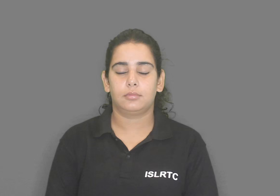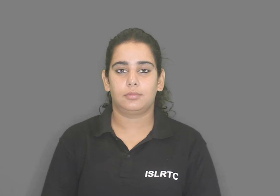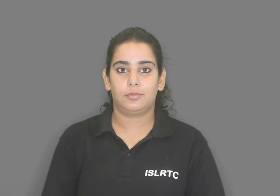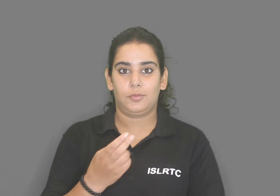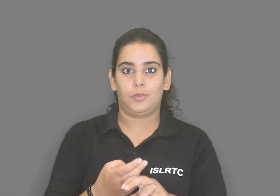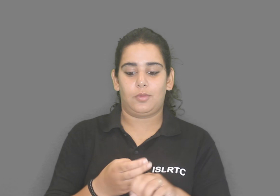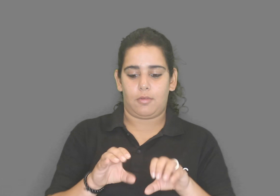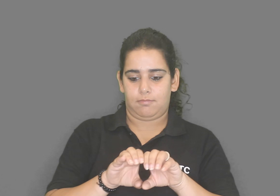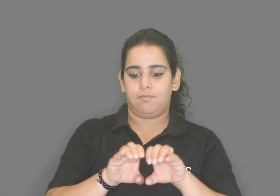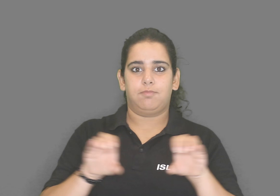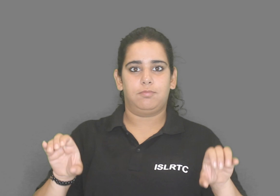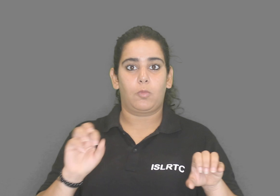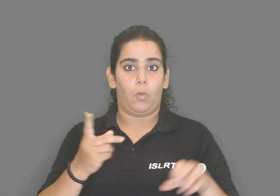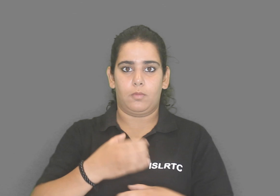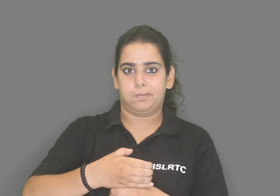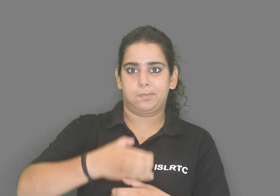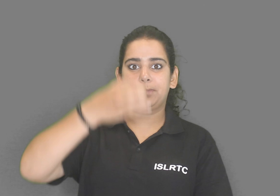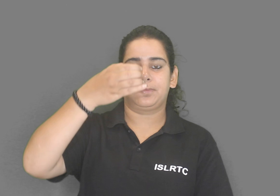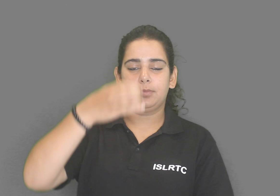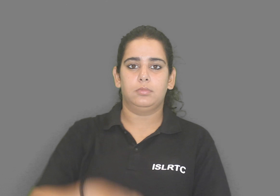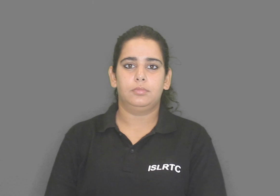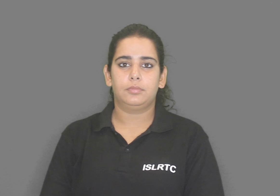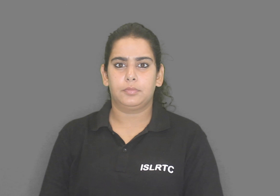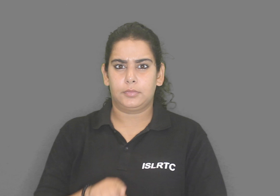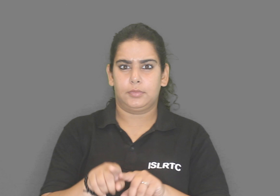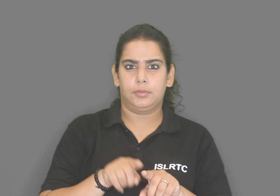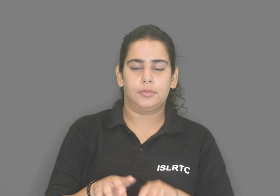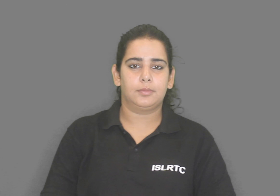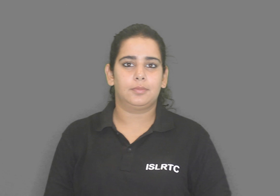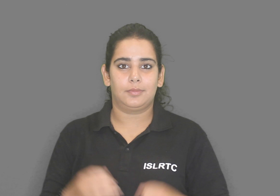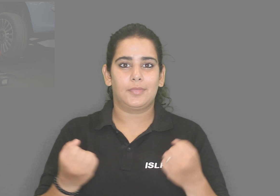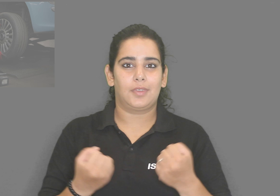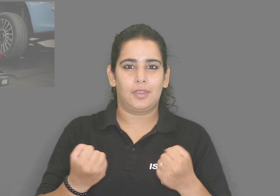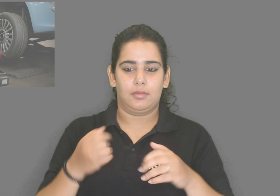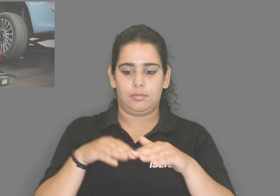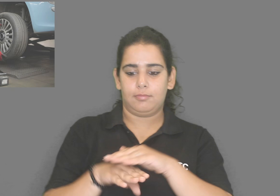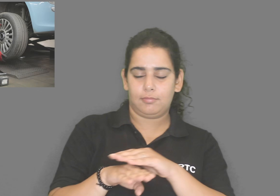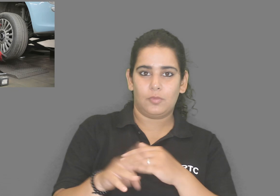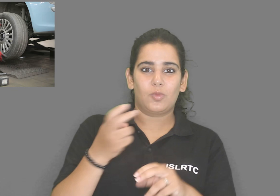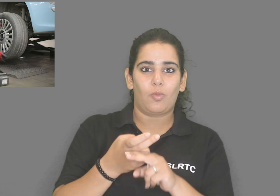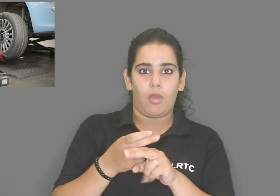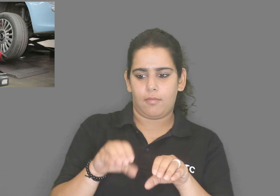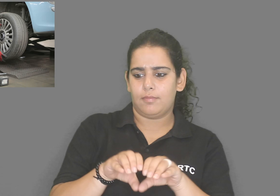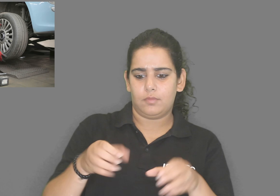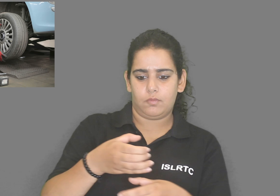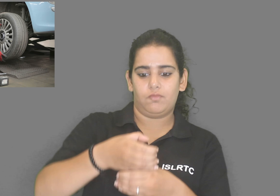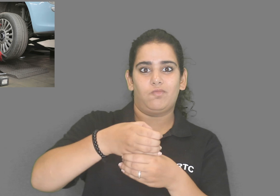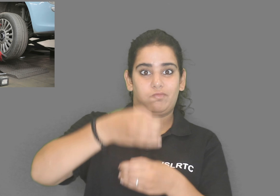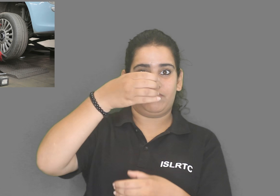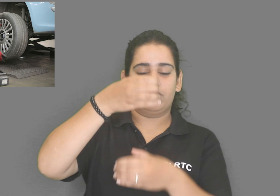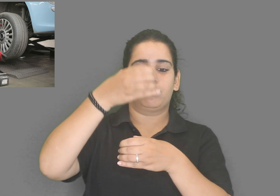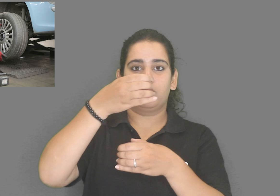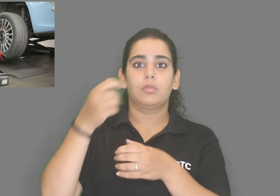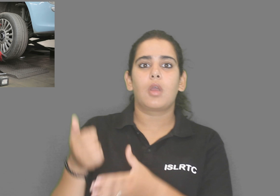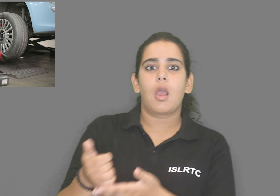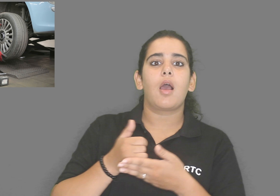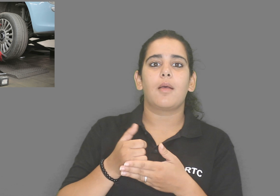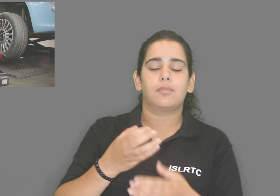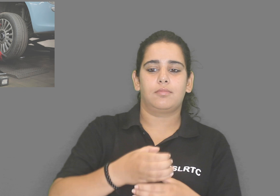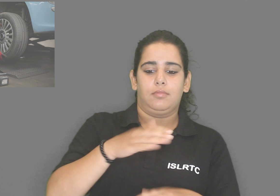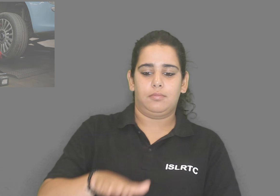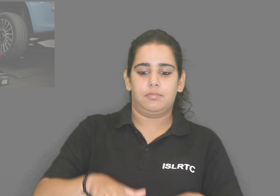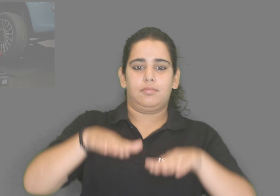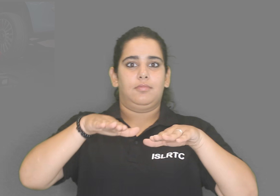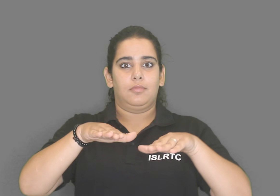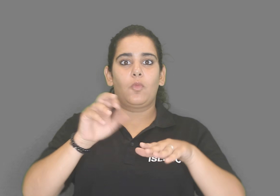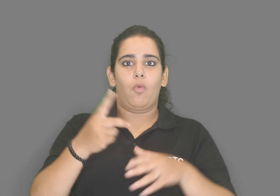Jacking The process of lifting a vehicle using a jack typically to perform maintenance